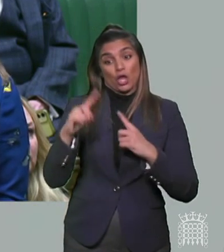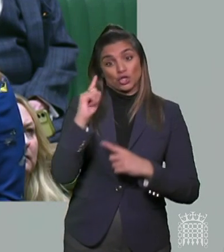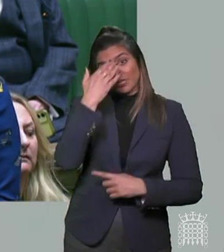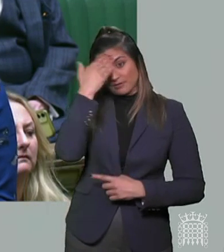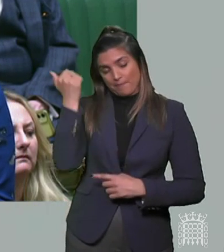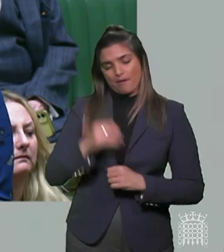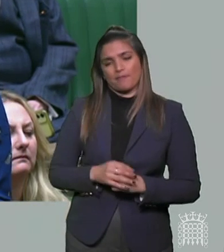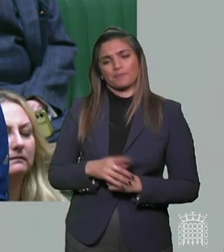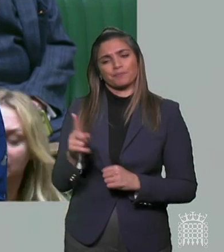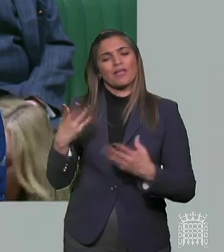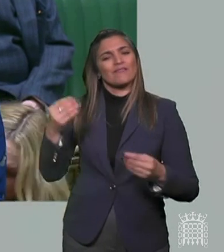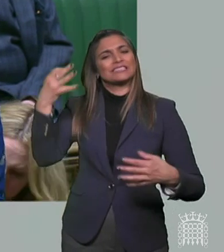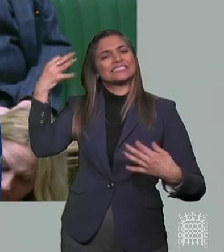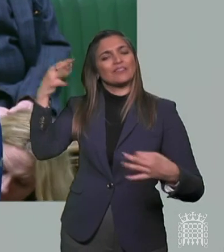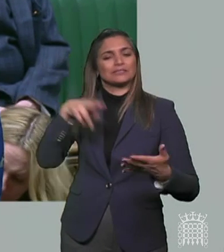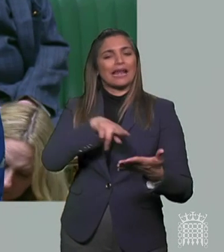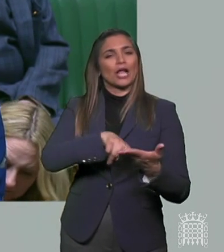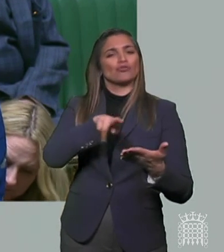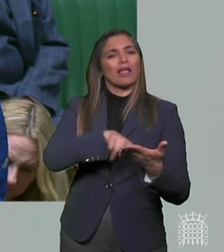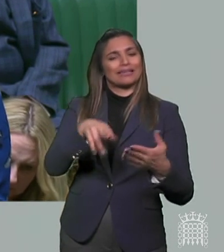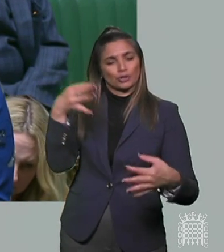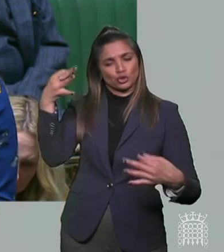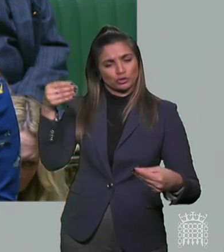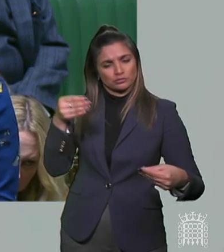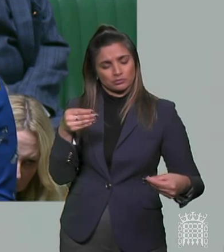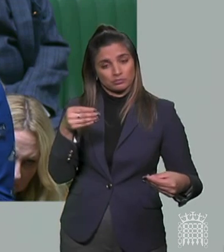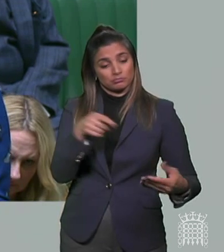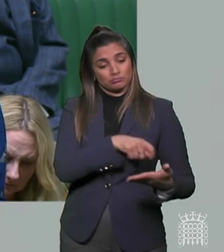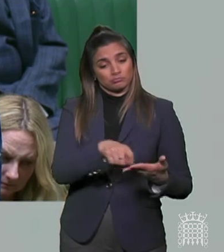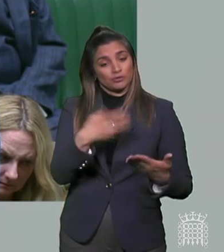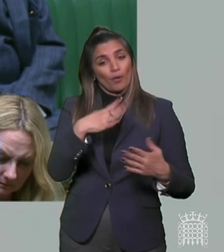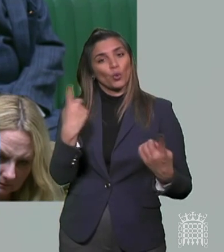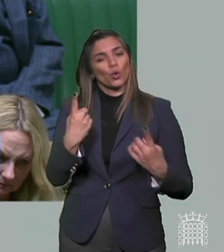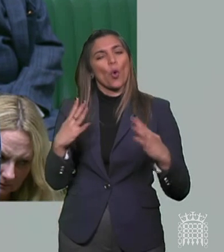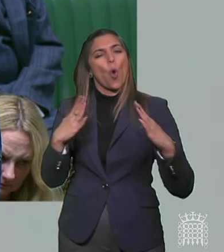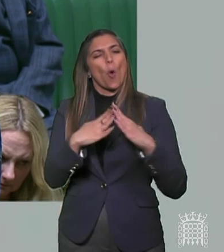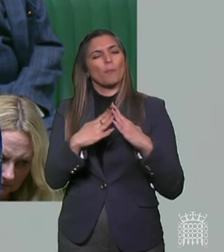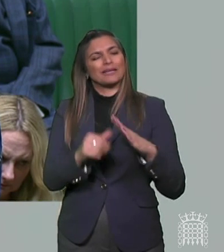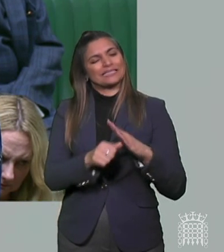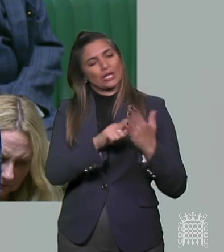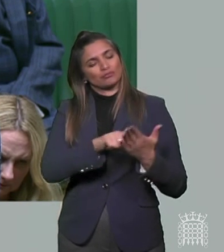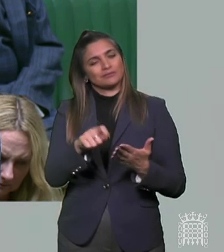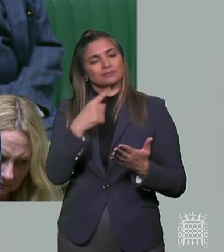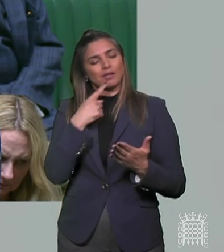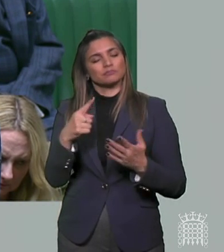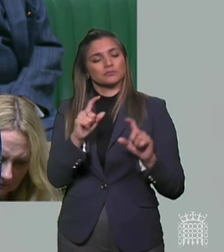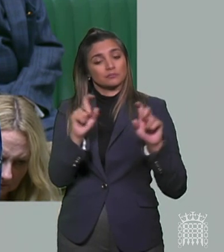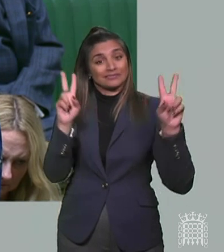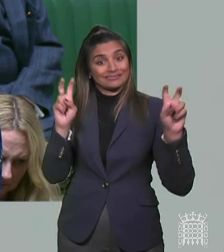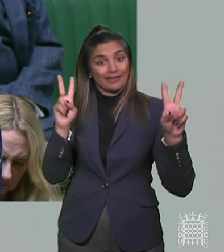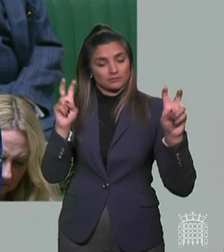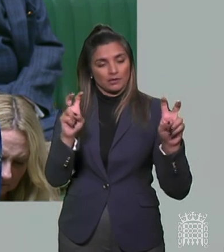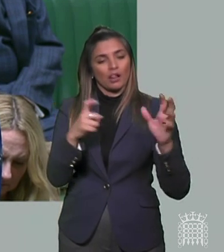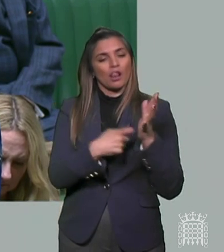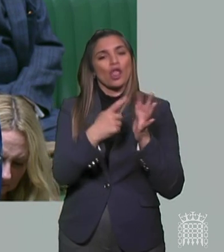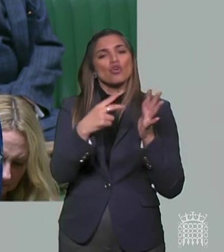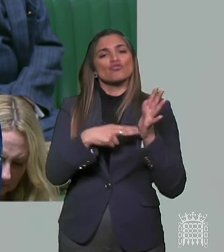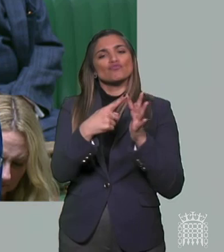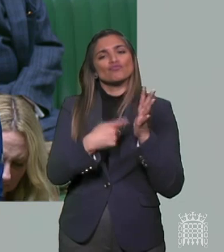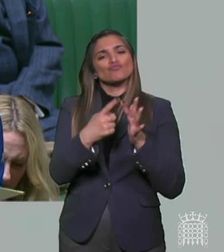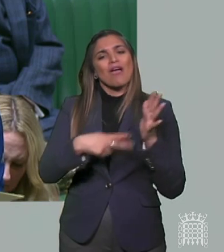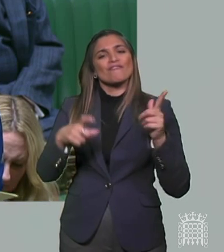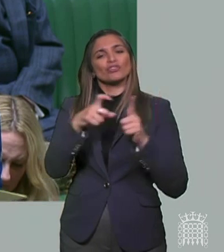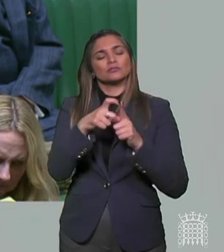His naturalisation certificate, issued by the Home Secretary, includes his title, reverend father, under his name.